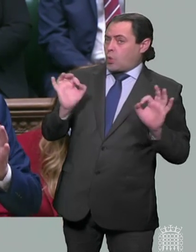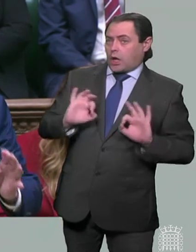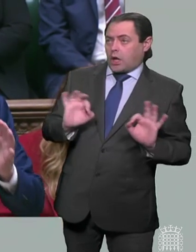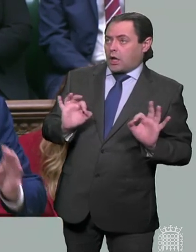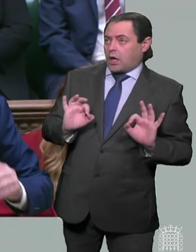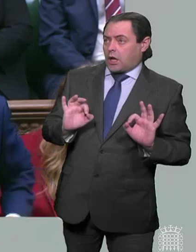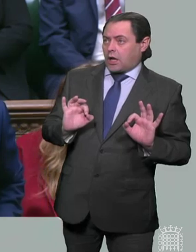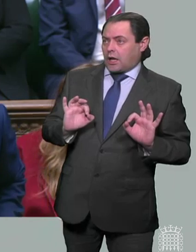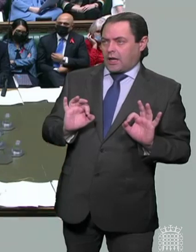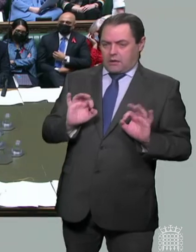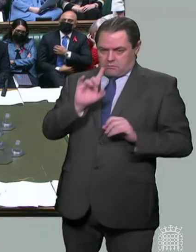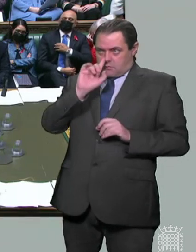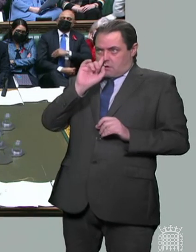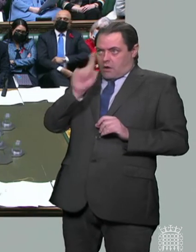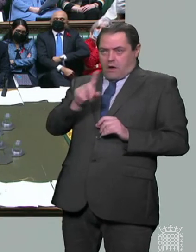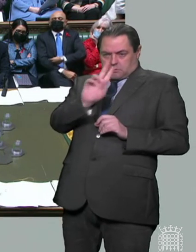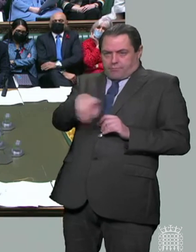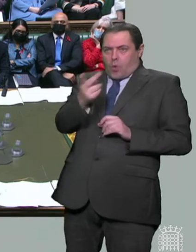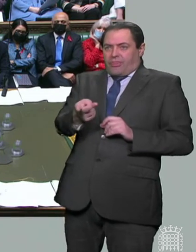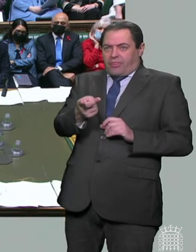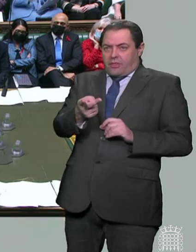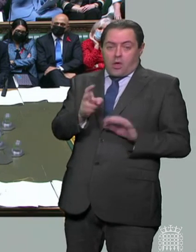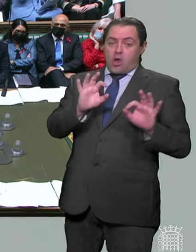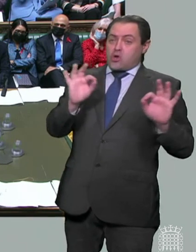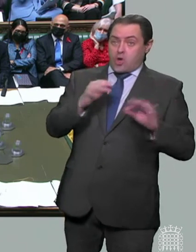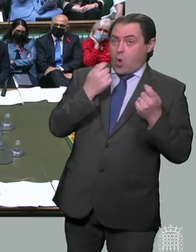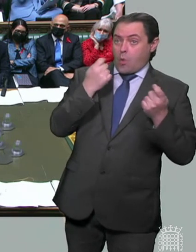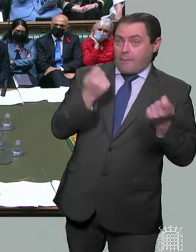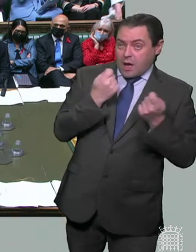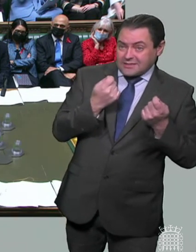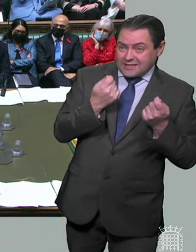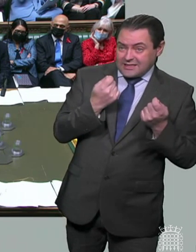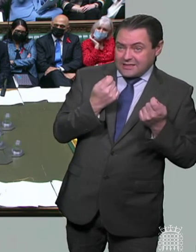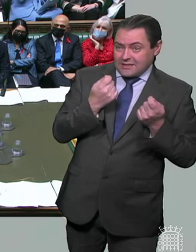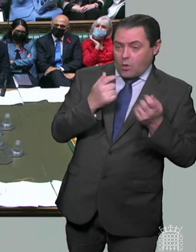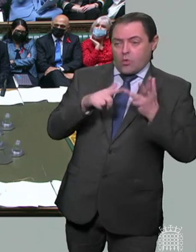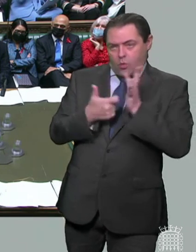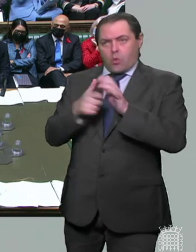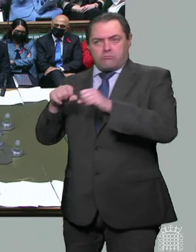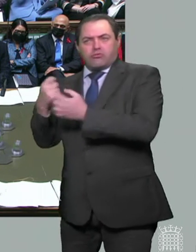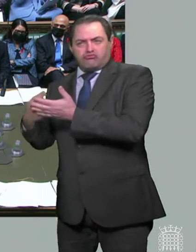Both those things cannot be true. He is taking the British public for fools.